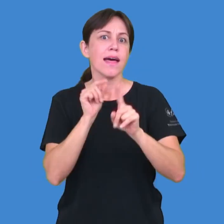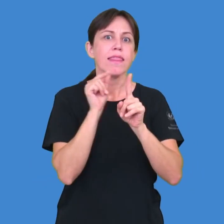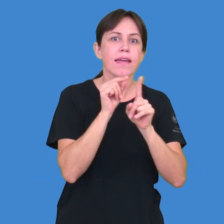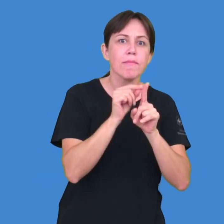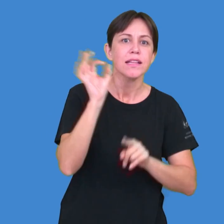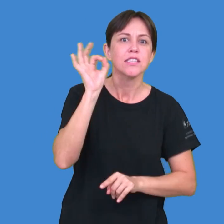diabetes